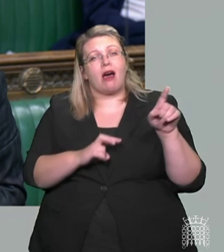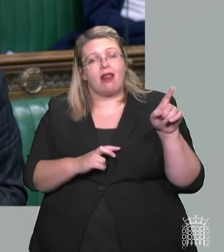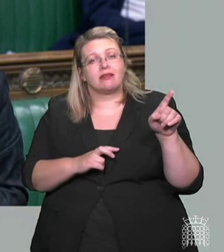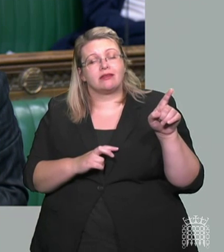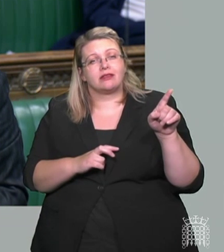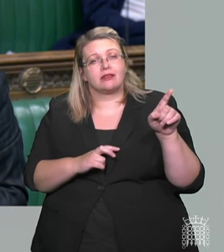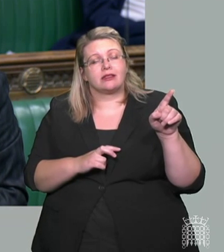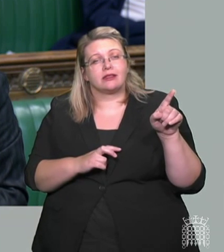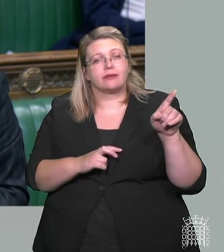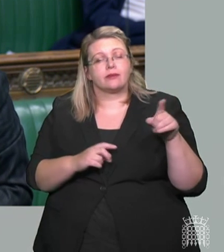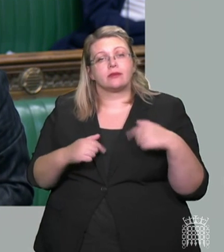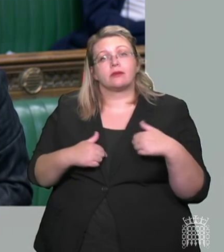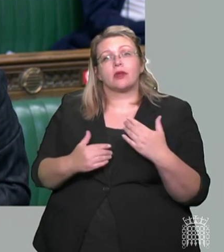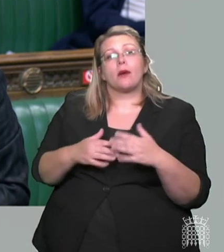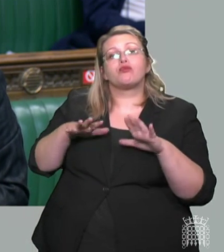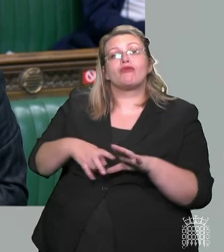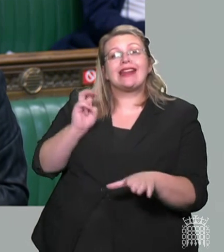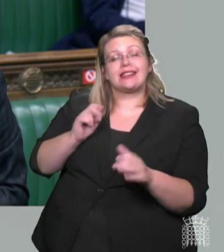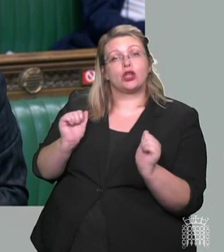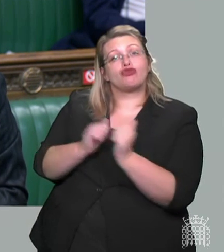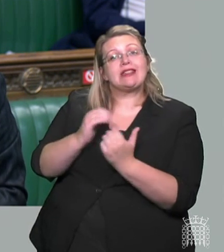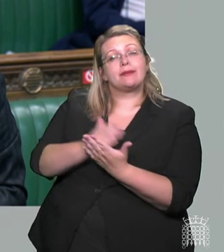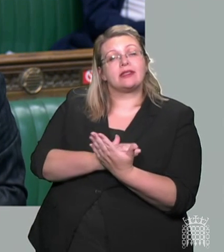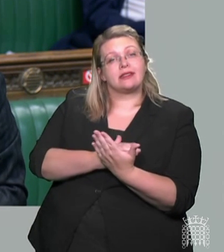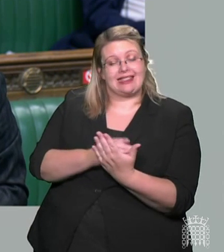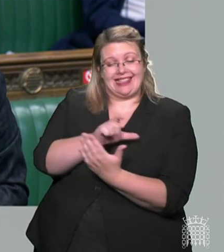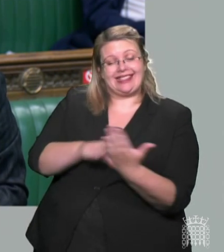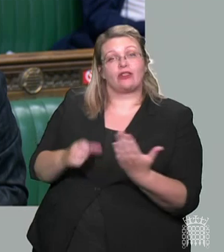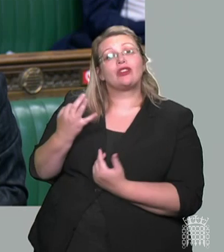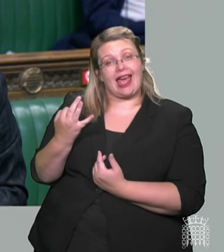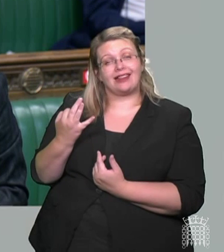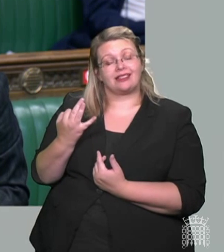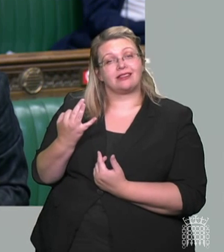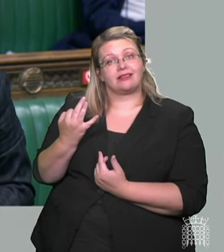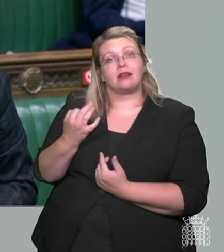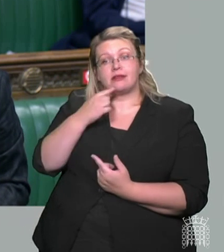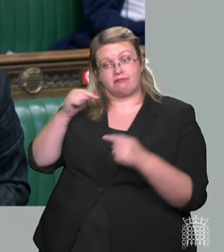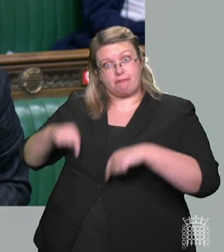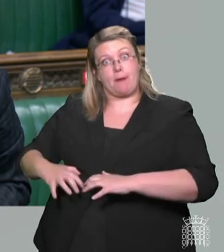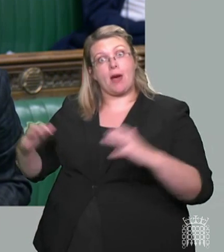Under section 8 of the withdrawal agreement, the Parliament here is sovereign.